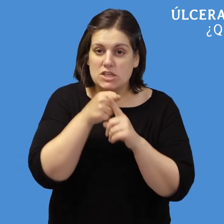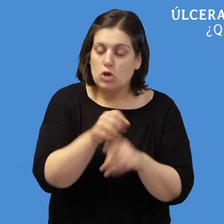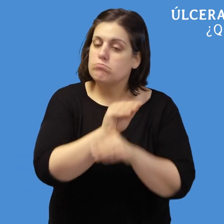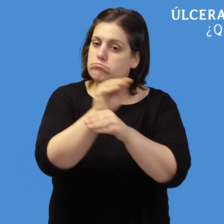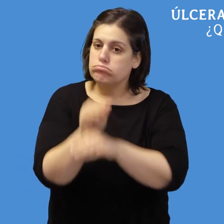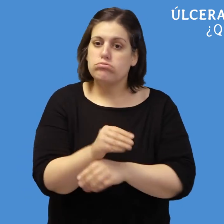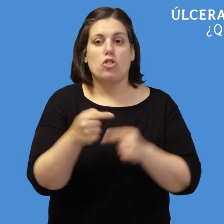cuidar